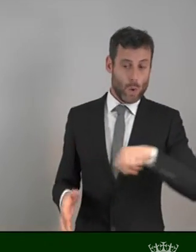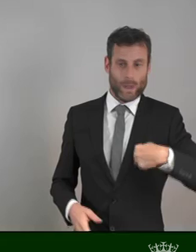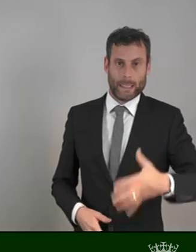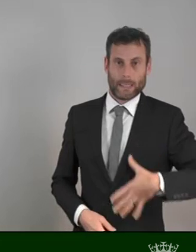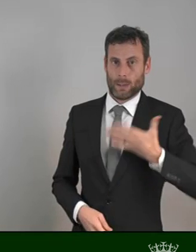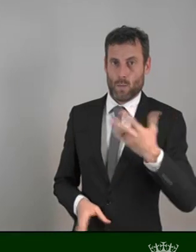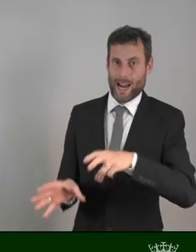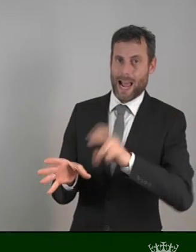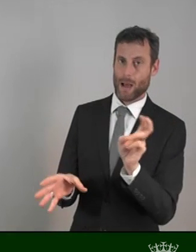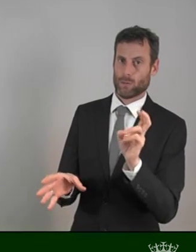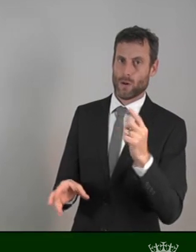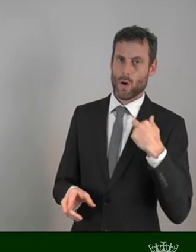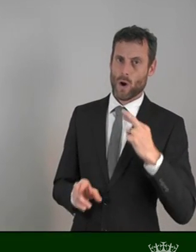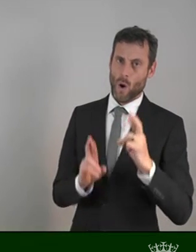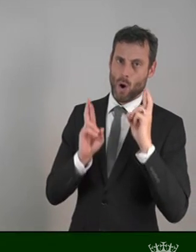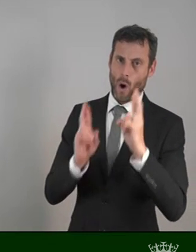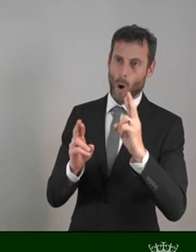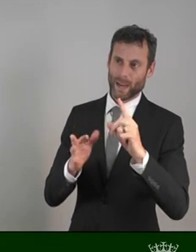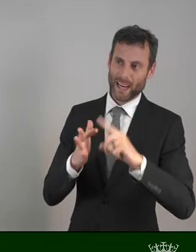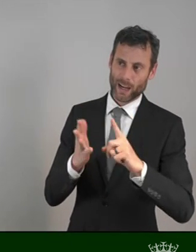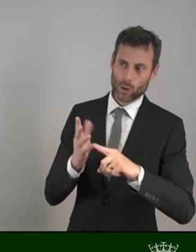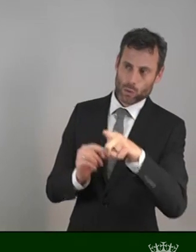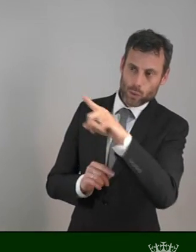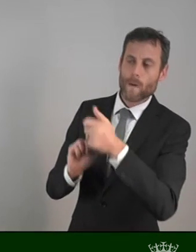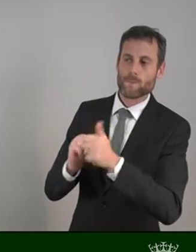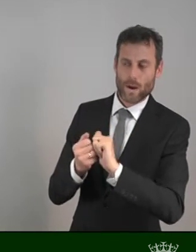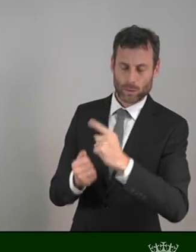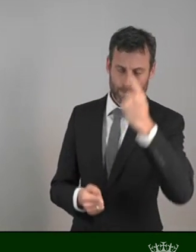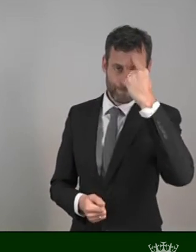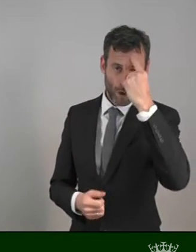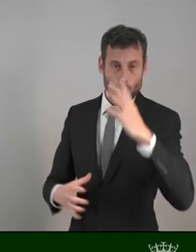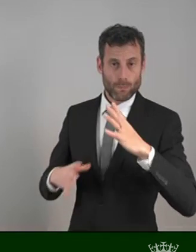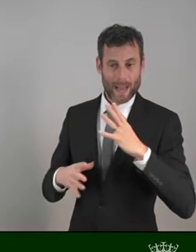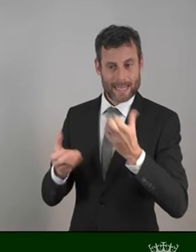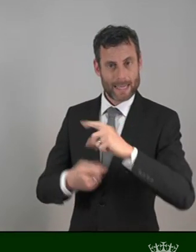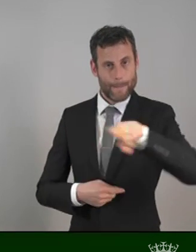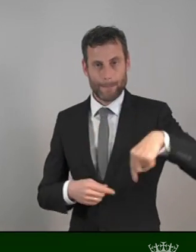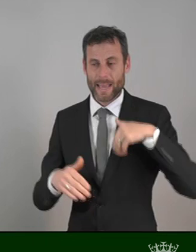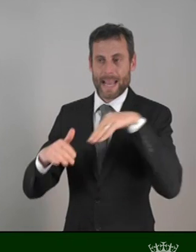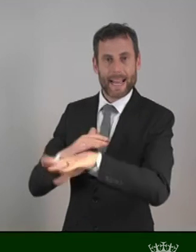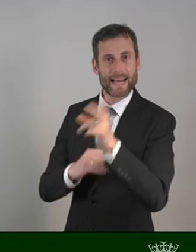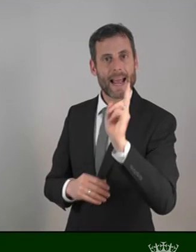We hope that our European friends will leave a light on for Scotland.